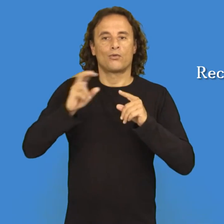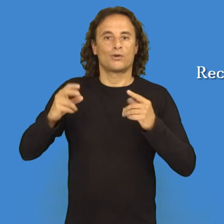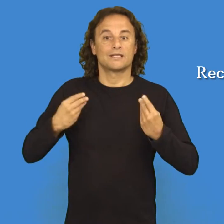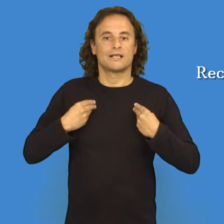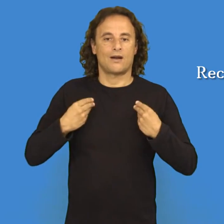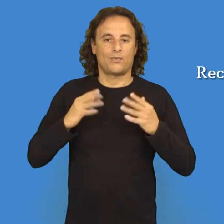vivir